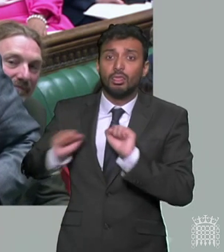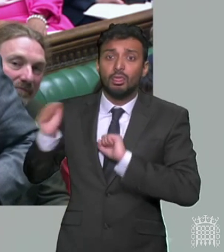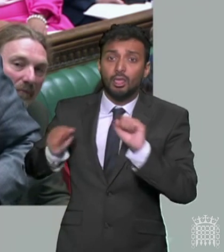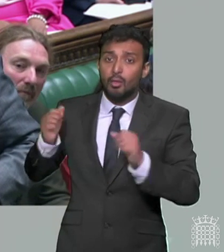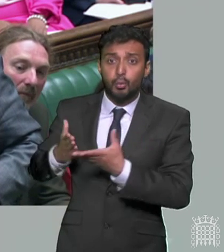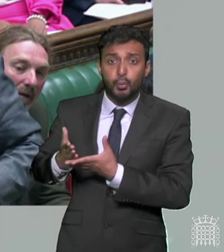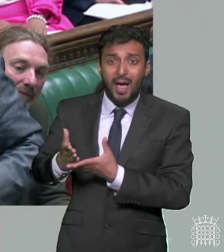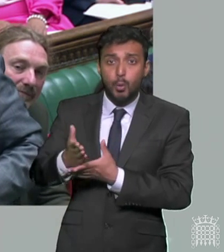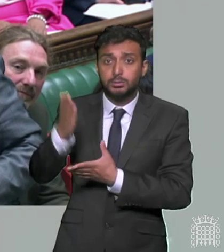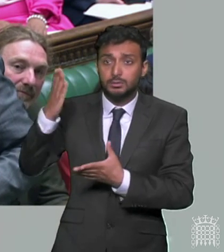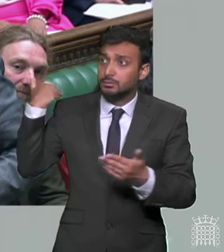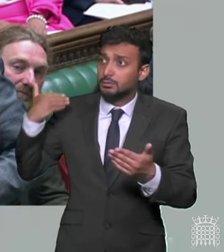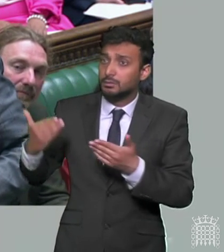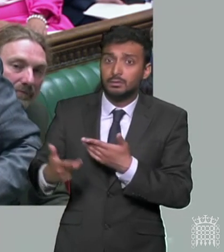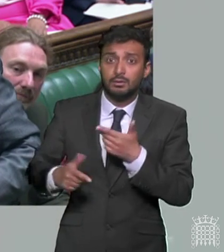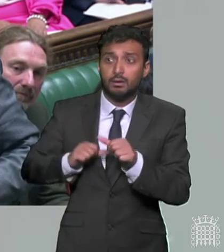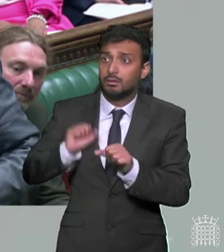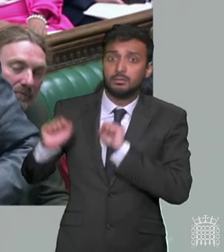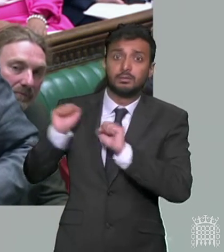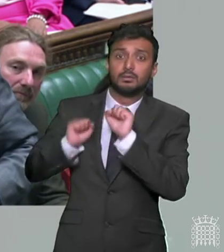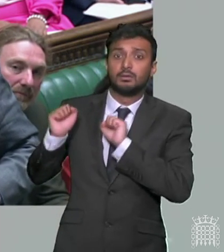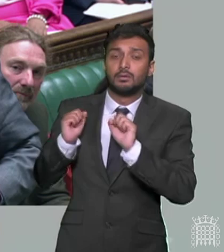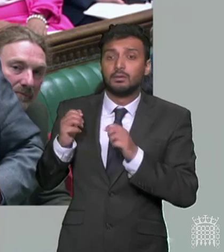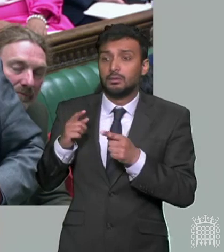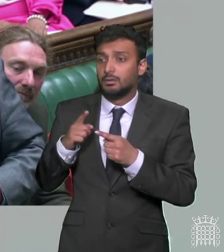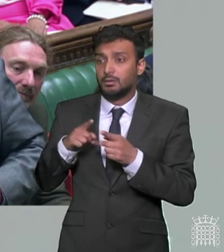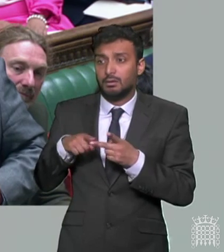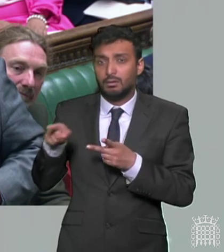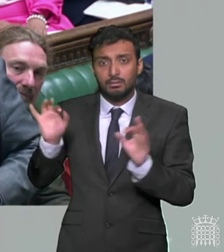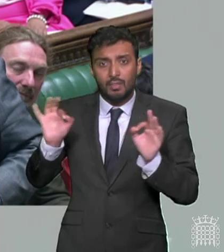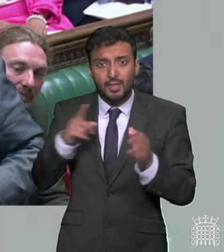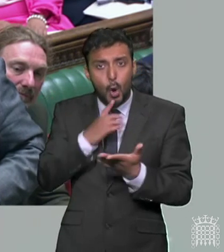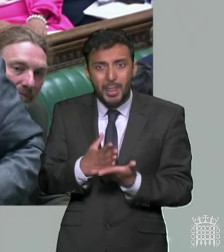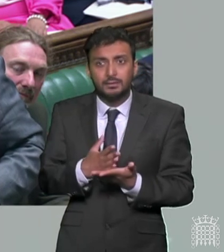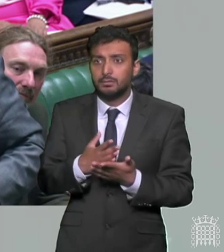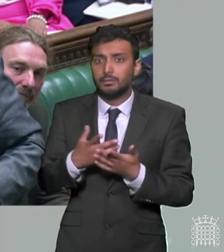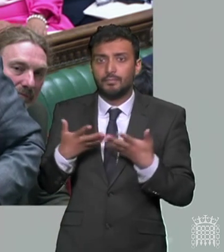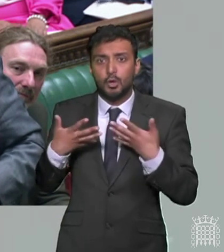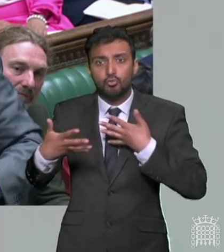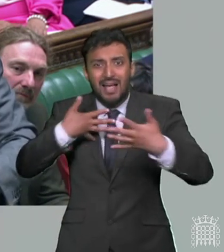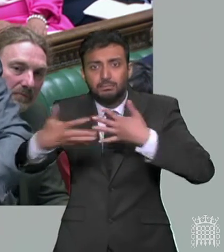Truthfulness, honesty and transparency do not enter his vocabulary.